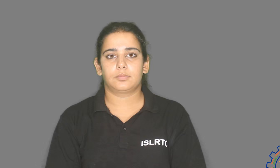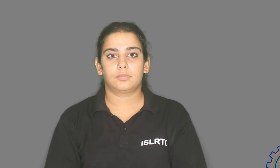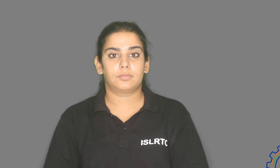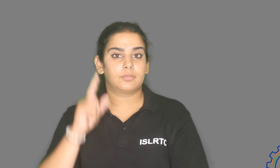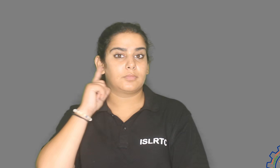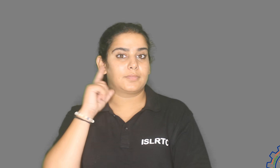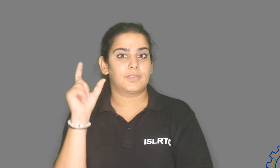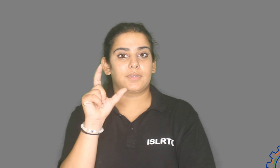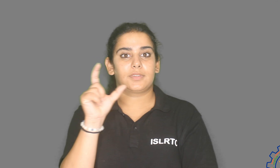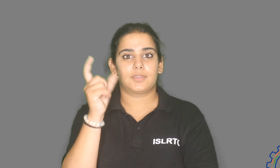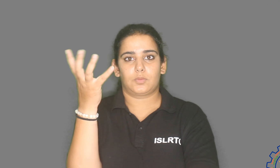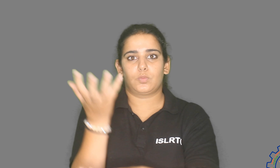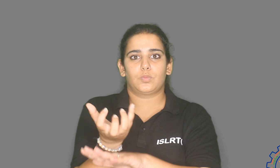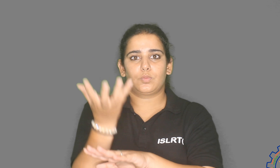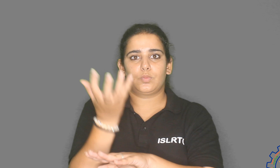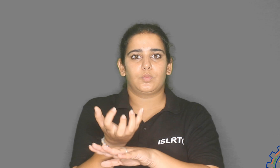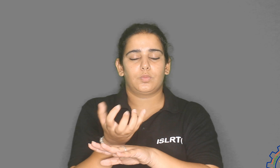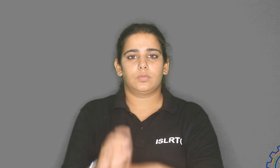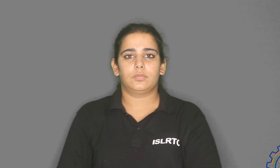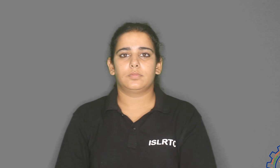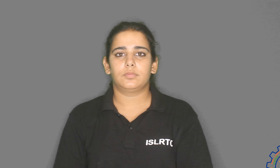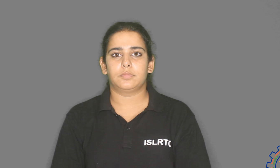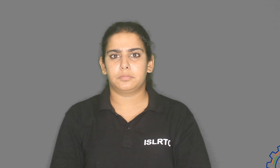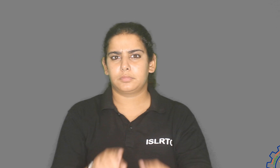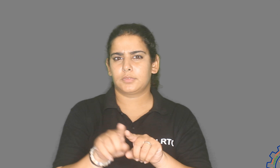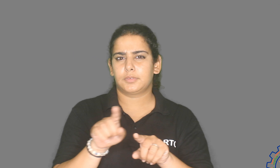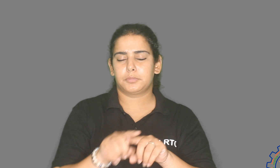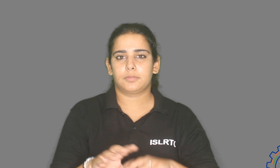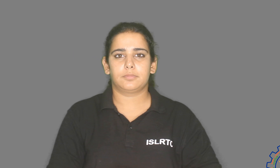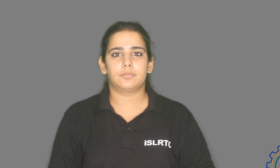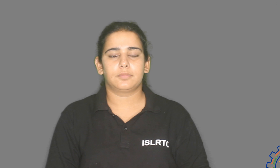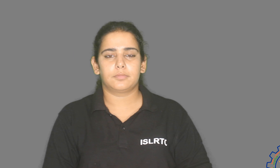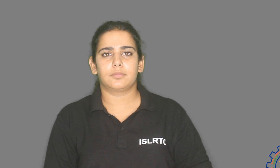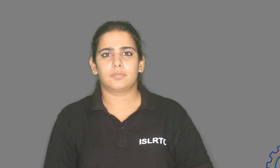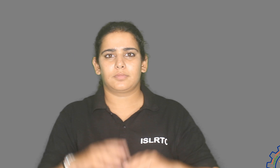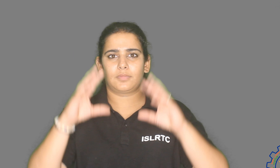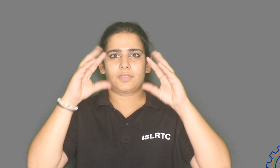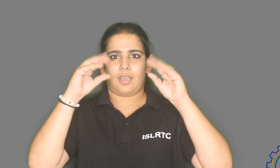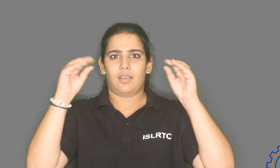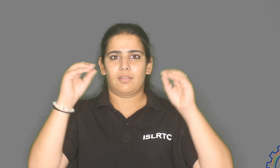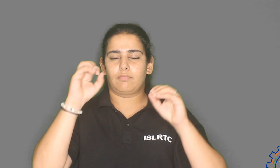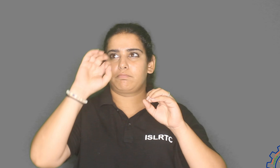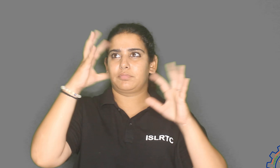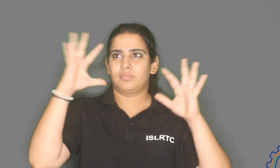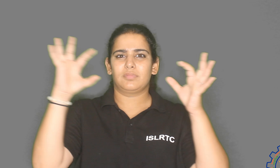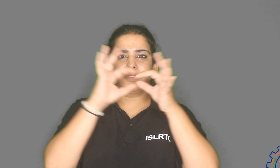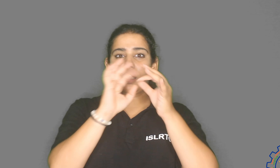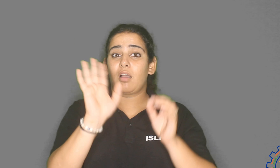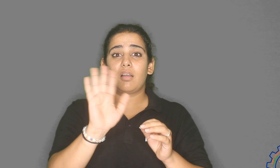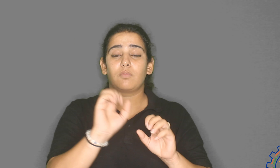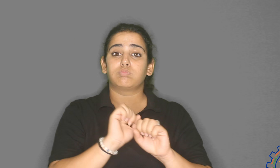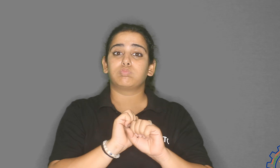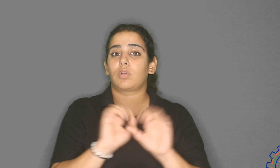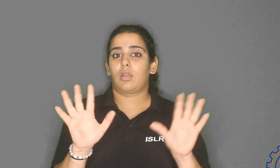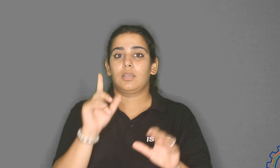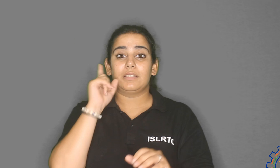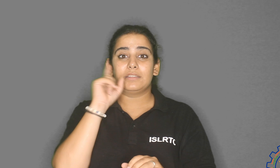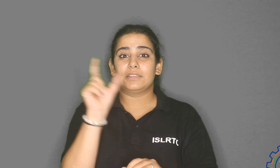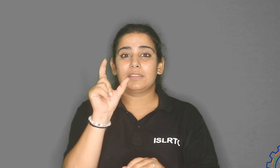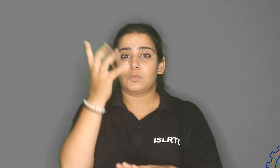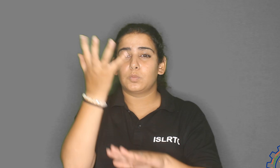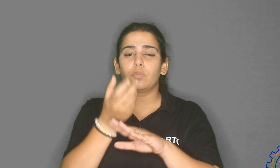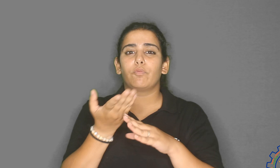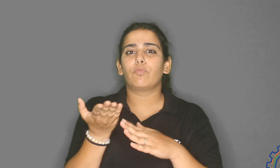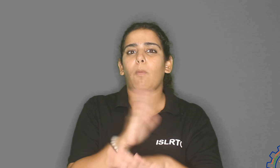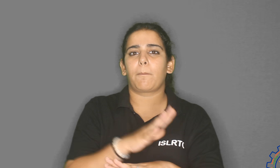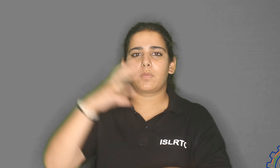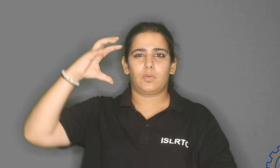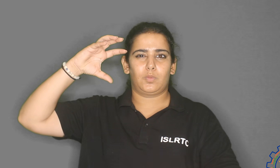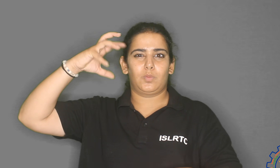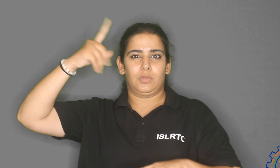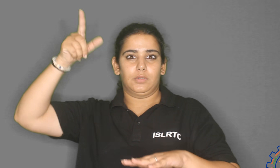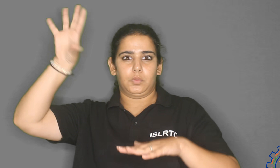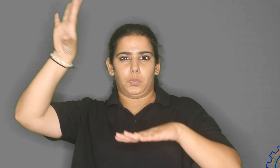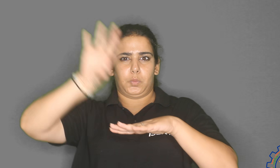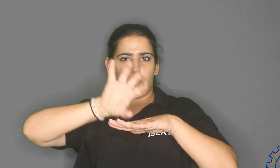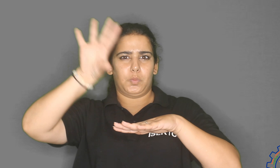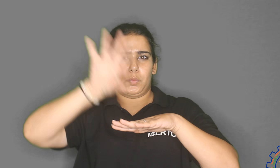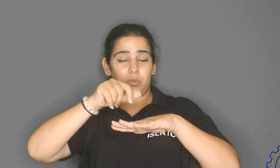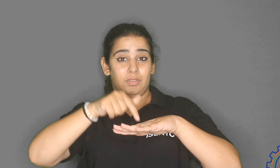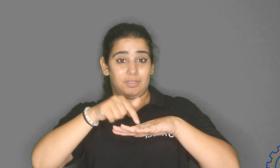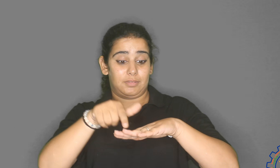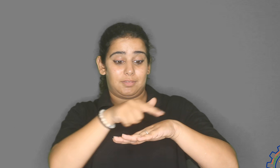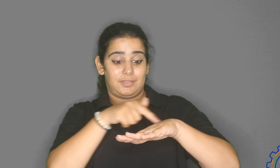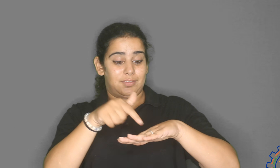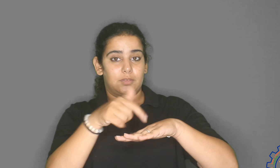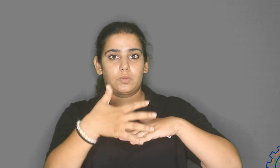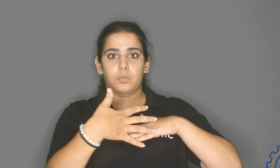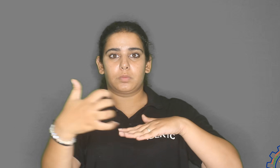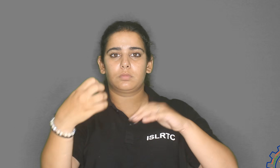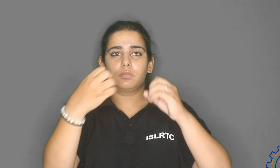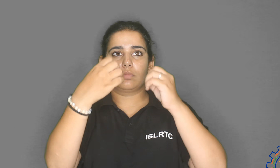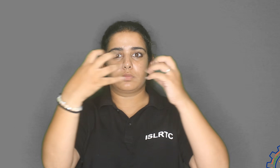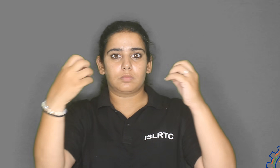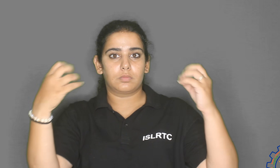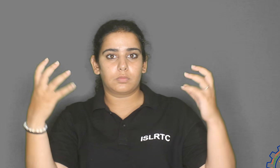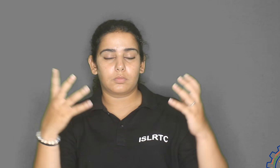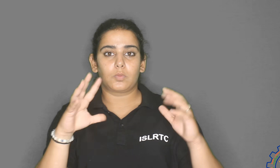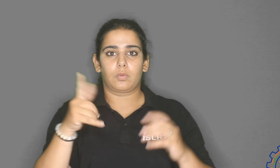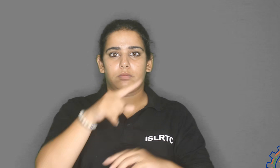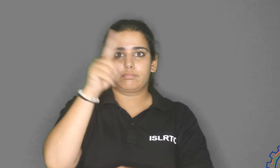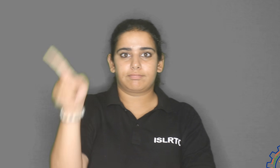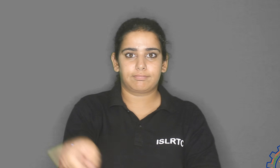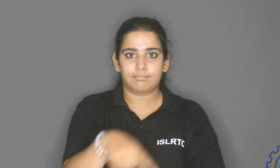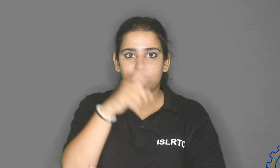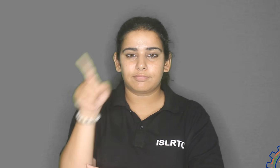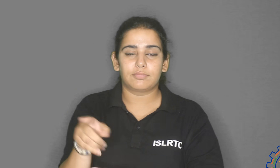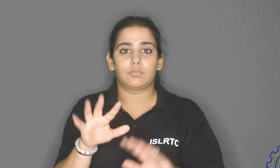Energy Infrastructure The immense delivery system of oil and natural gas pipelines, power transmission lines, storage facilities, and other projects